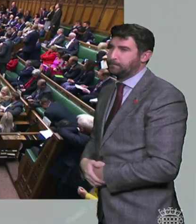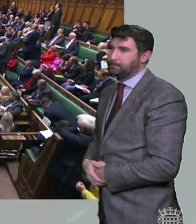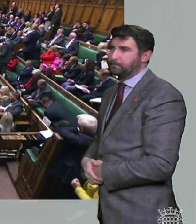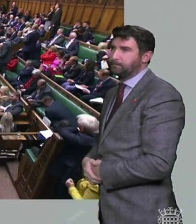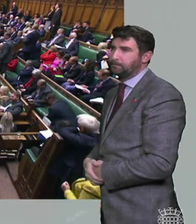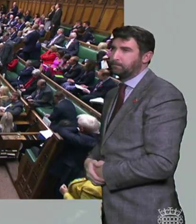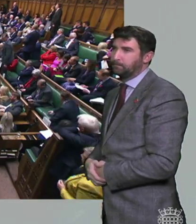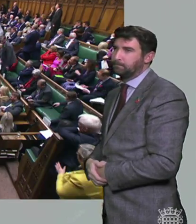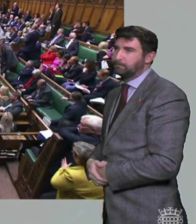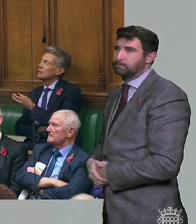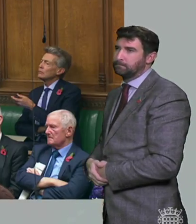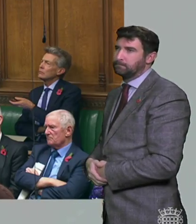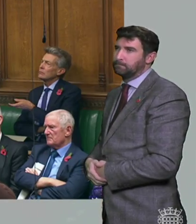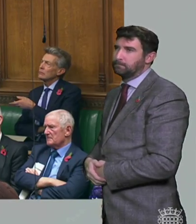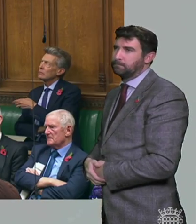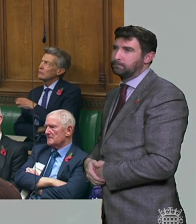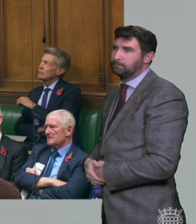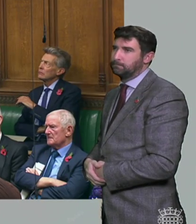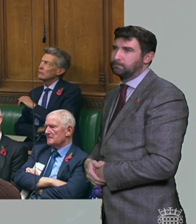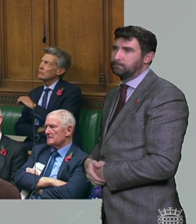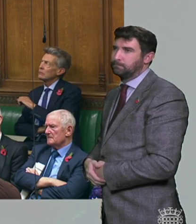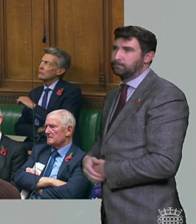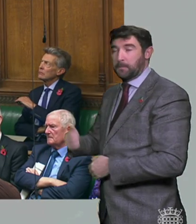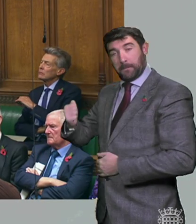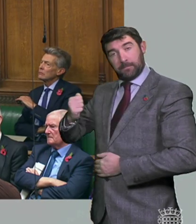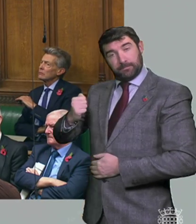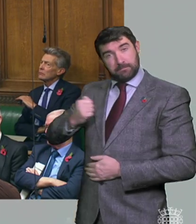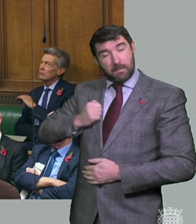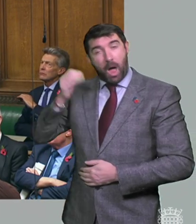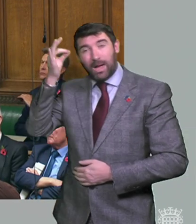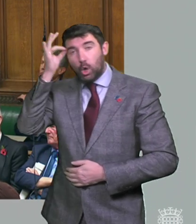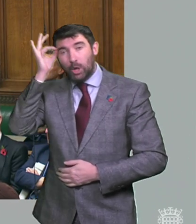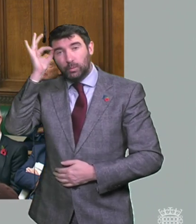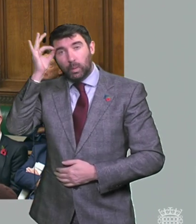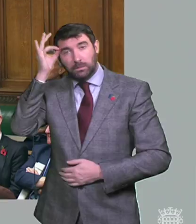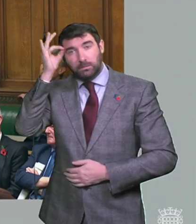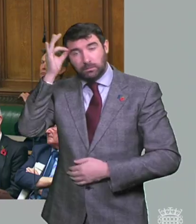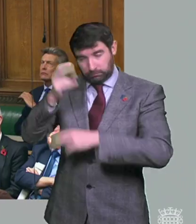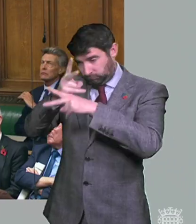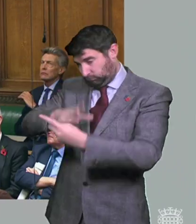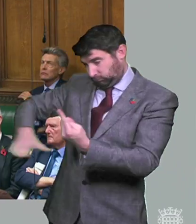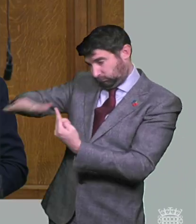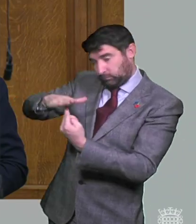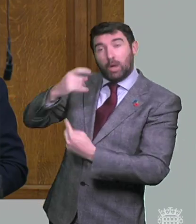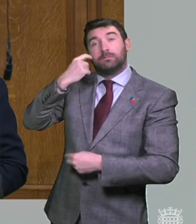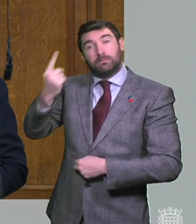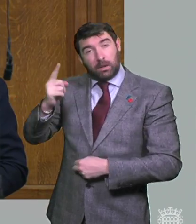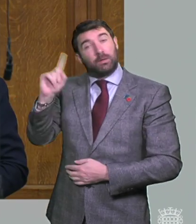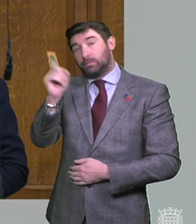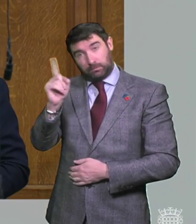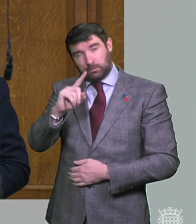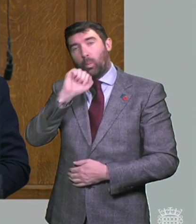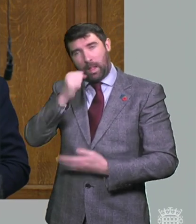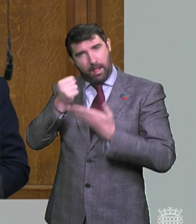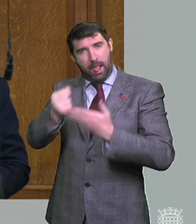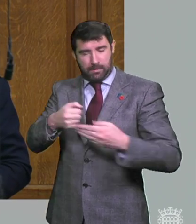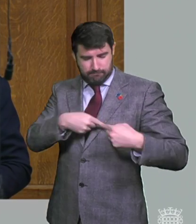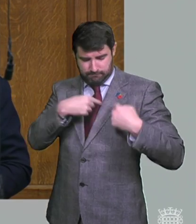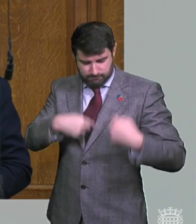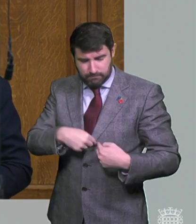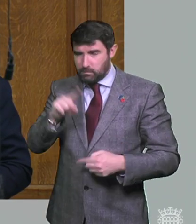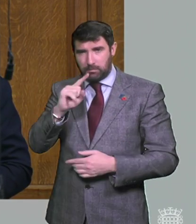Tomorrow, I will be delivering food bank collection crates across my constituency, because our food banks are running out of food once more.